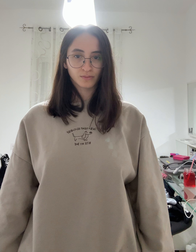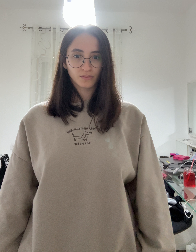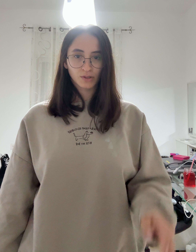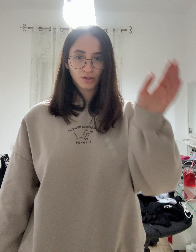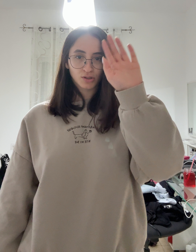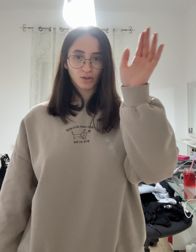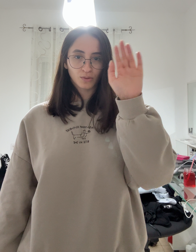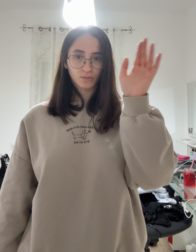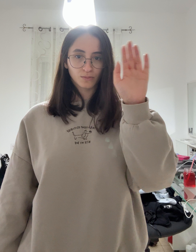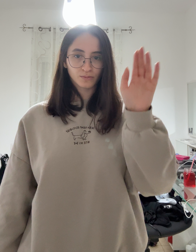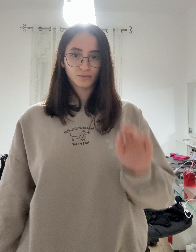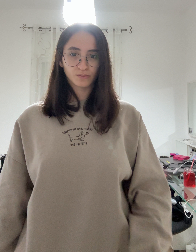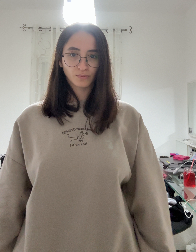שלום